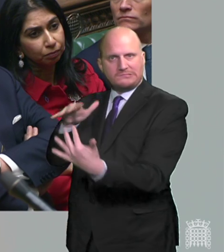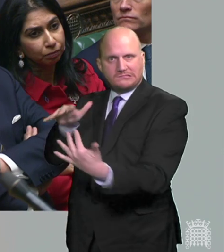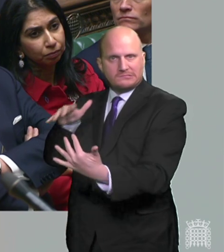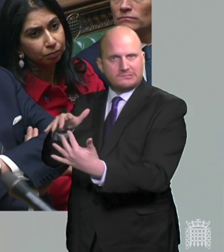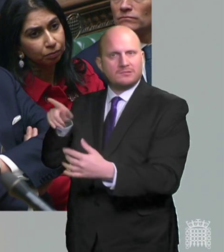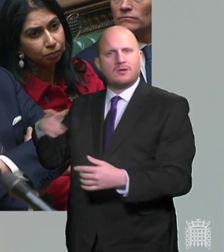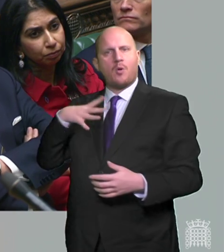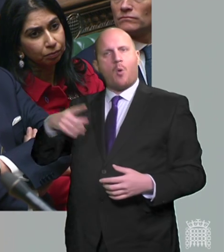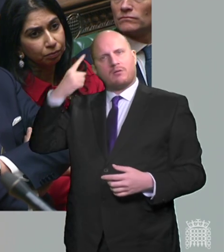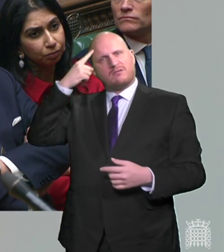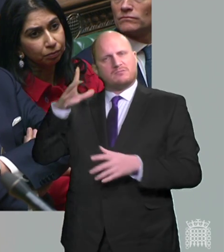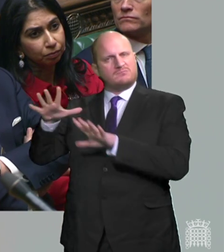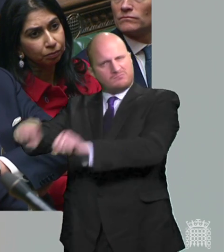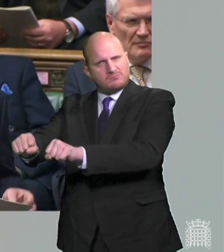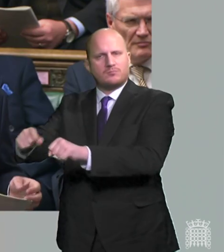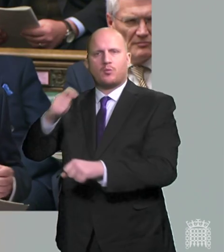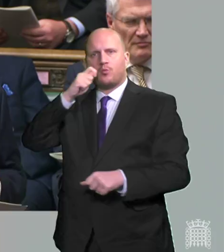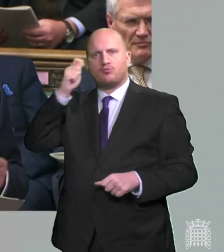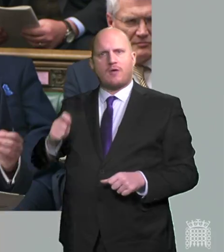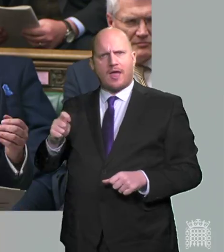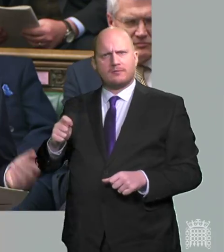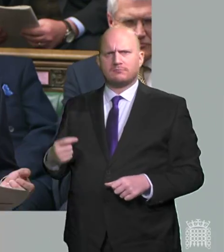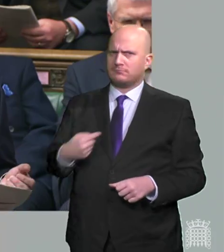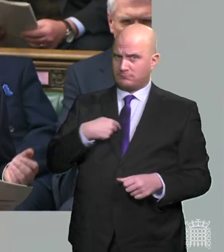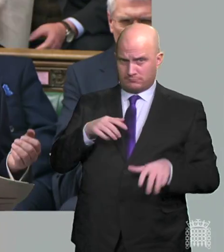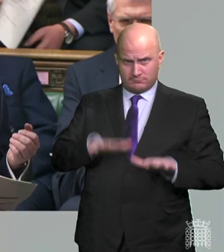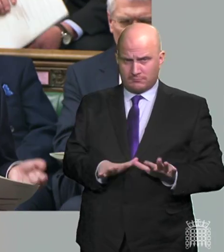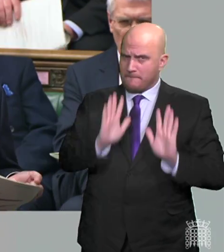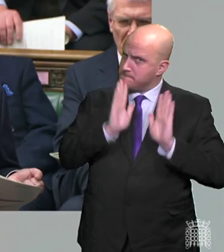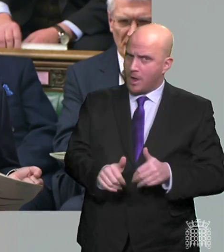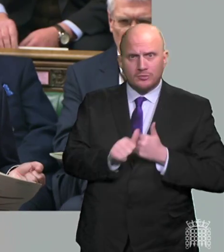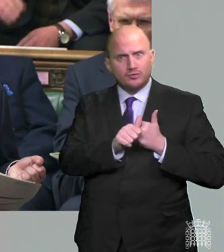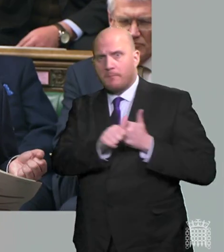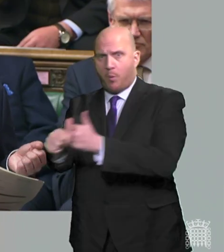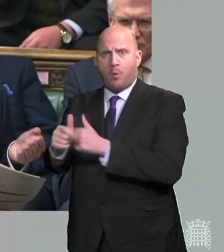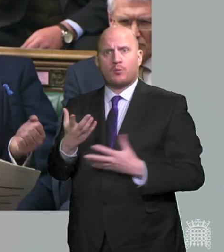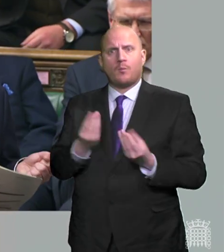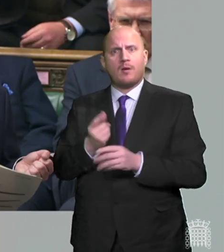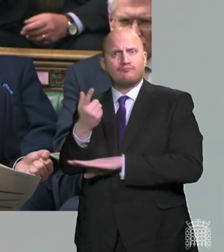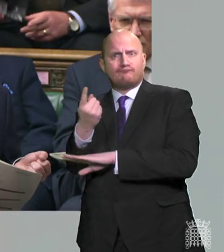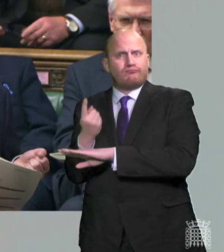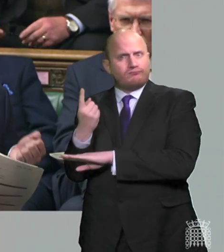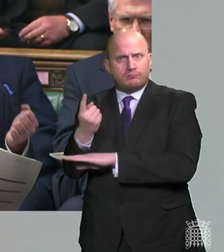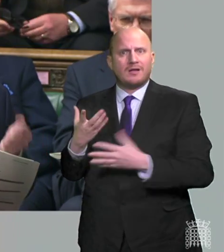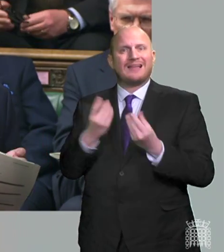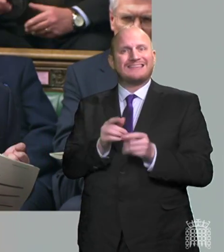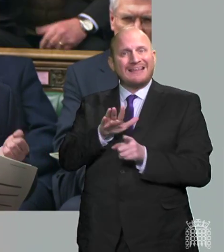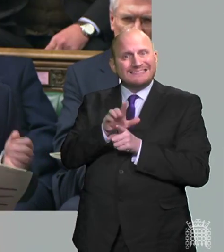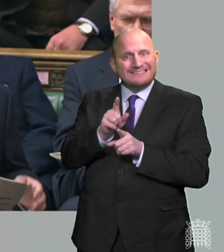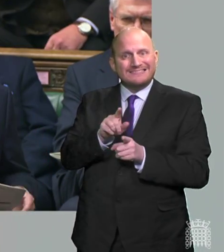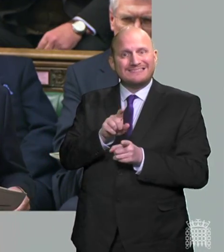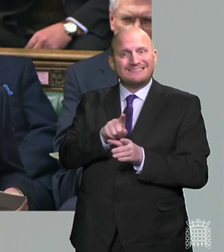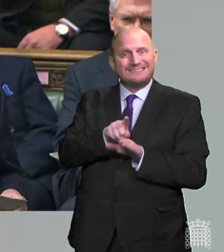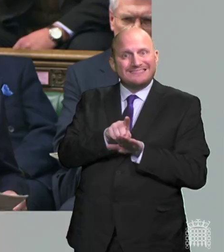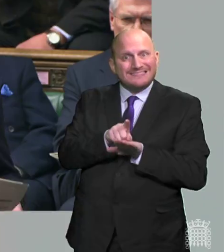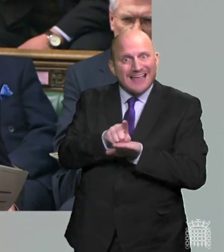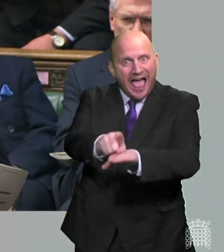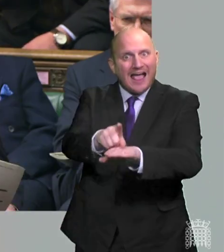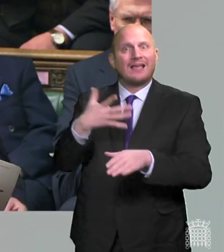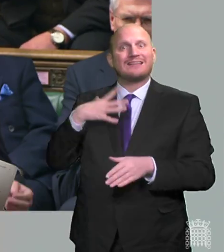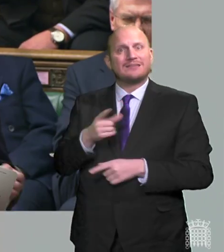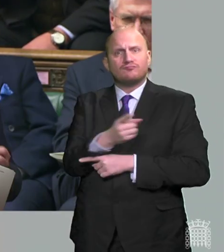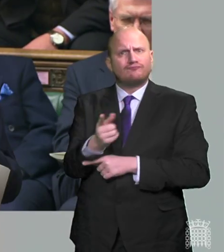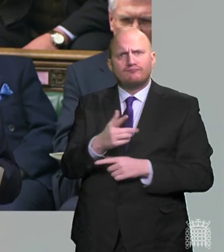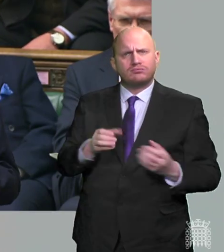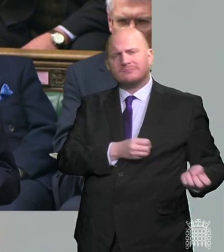They need a full range of weapons—air defence, artillery, longer-range missiles, and tanks—and enough to make a real difference.